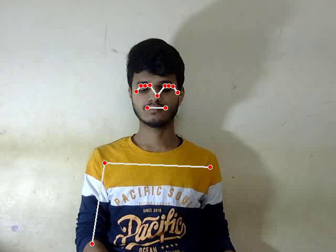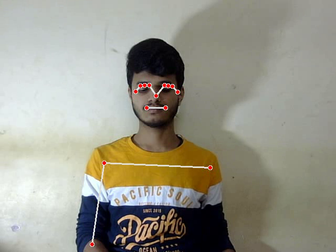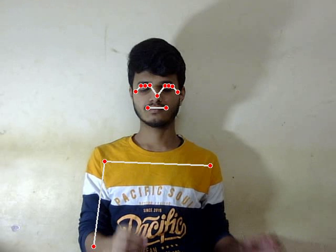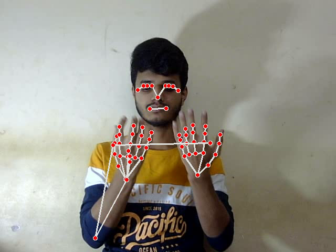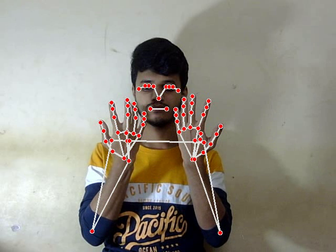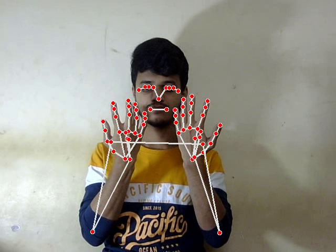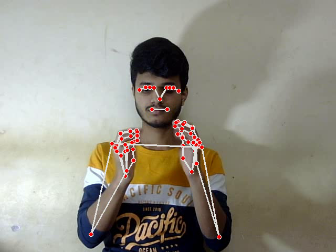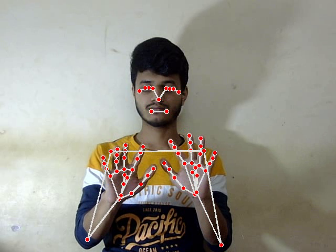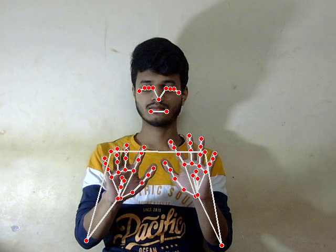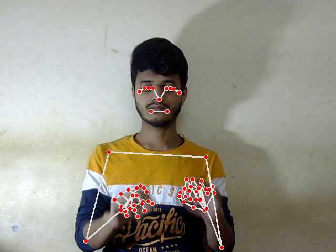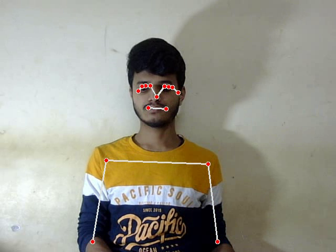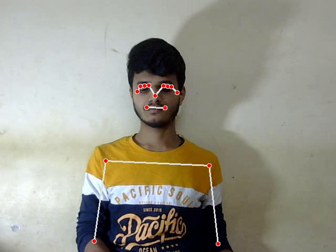finish